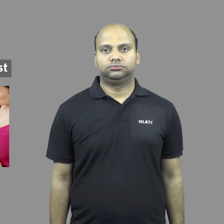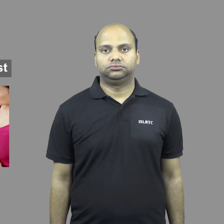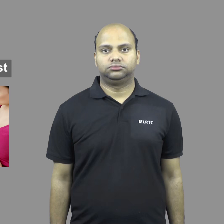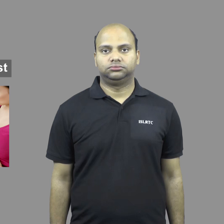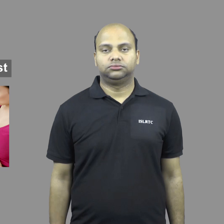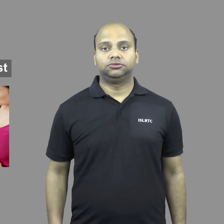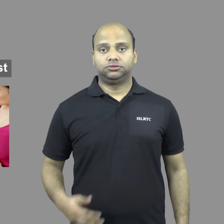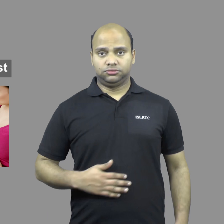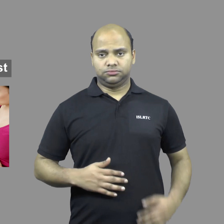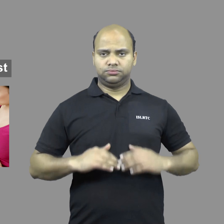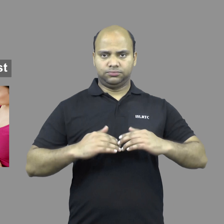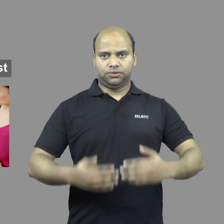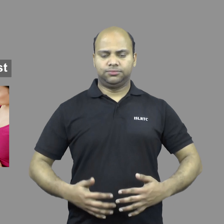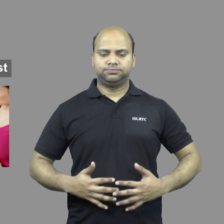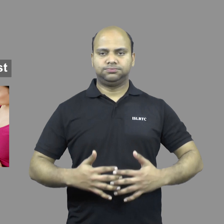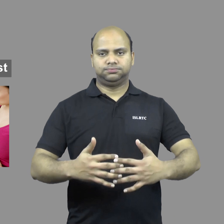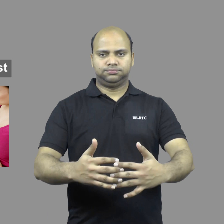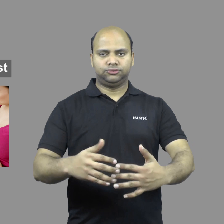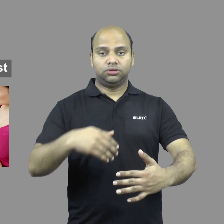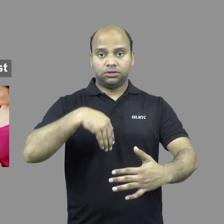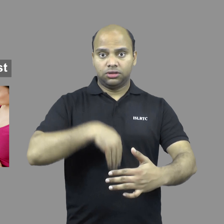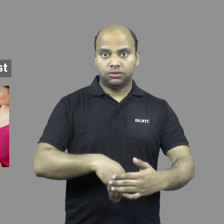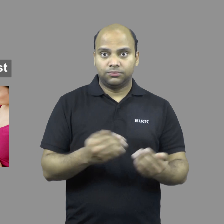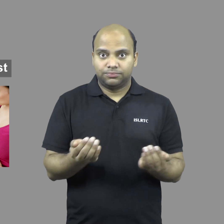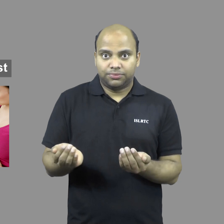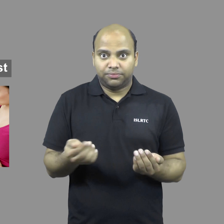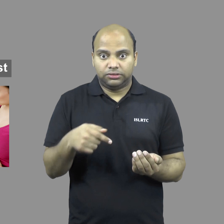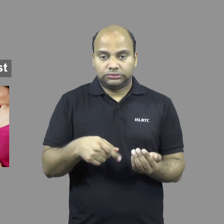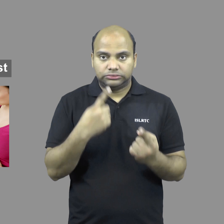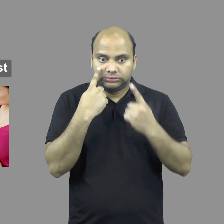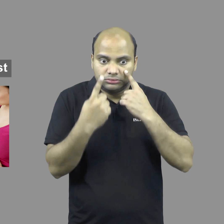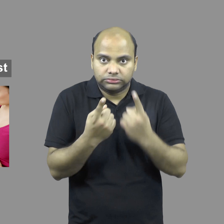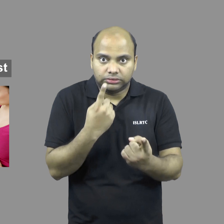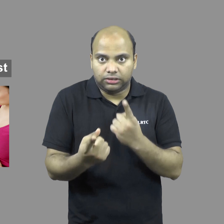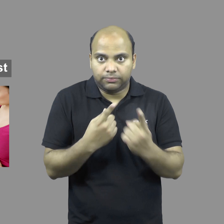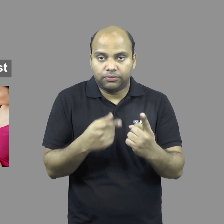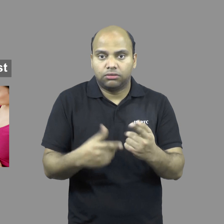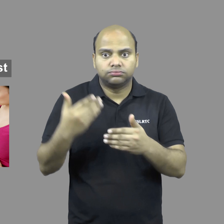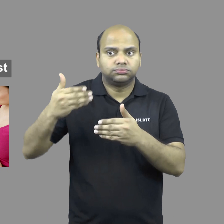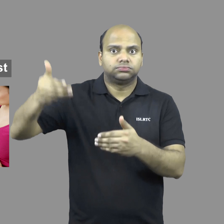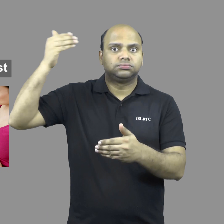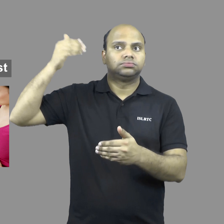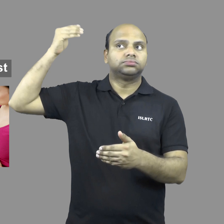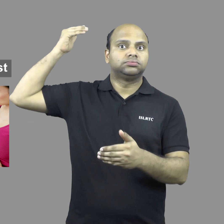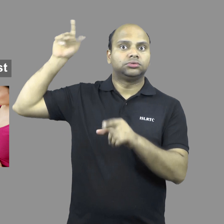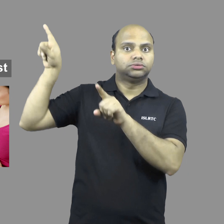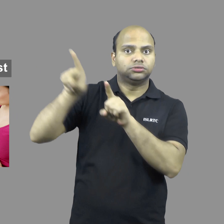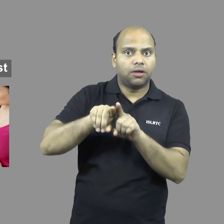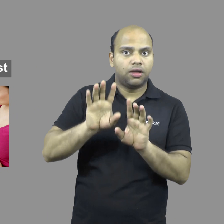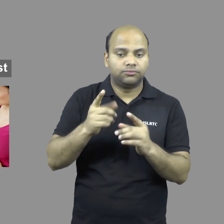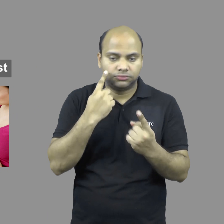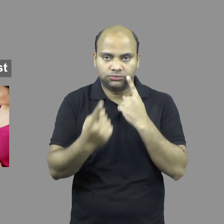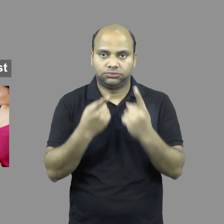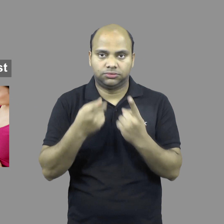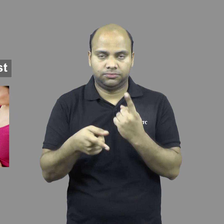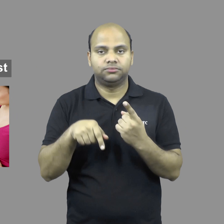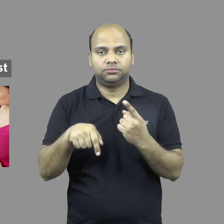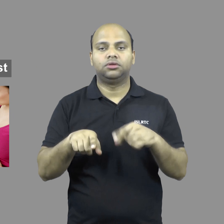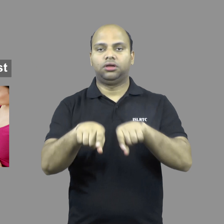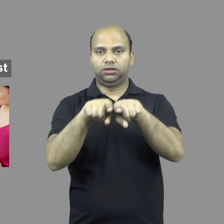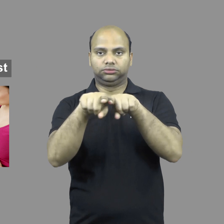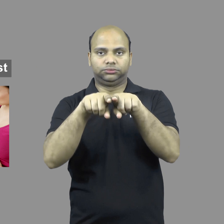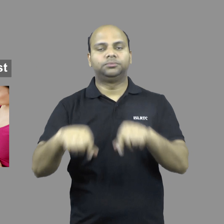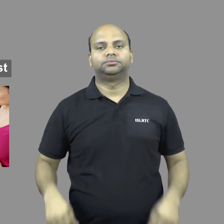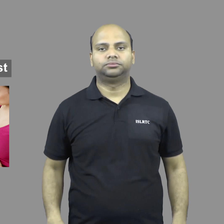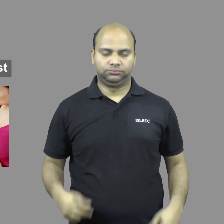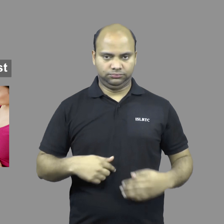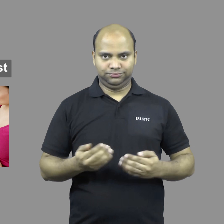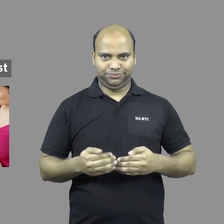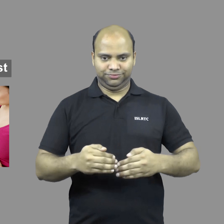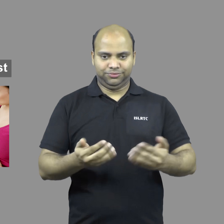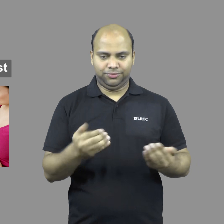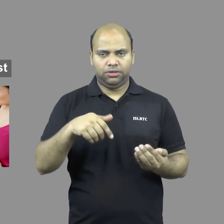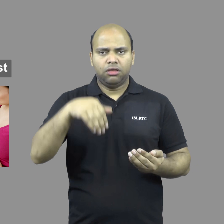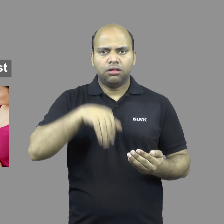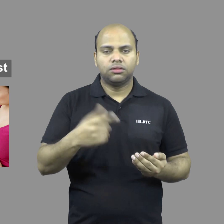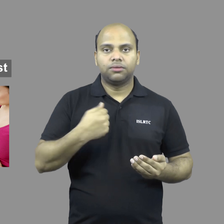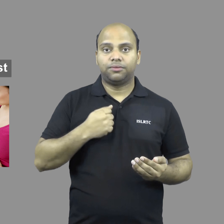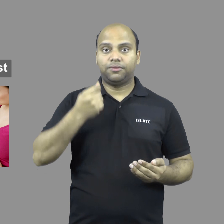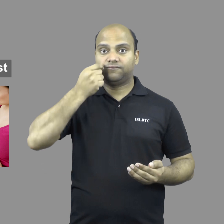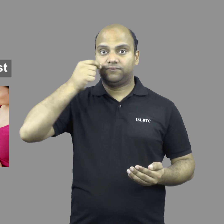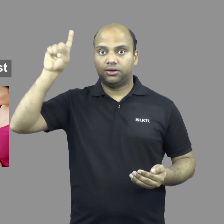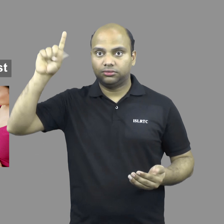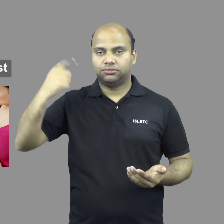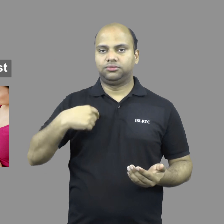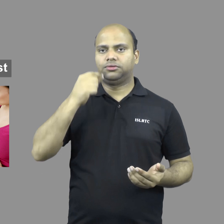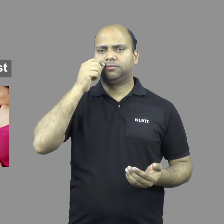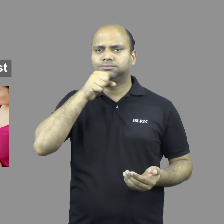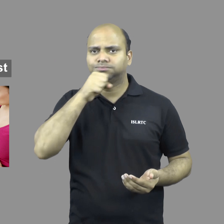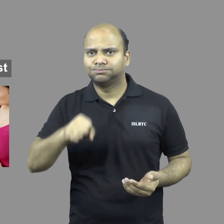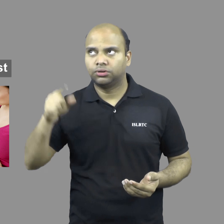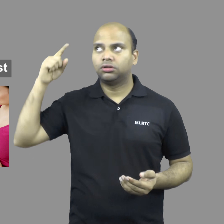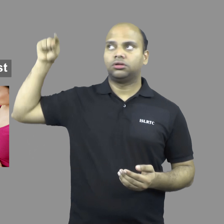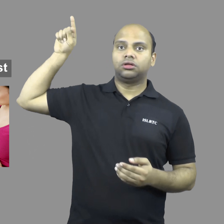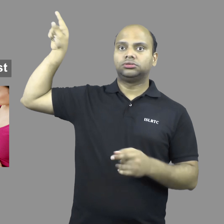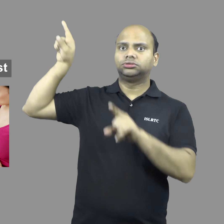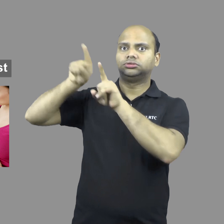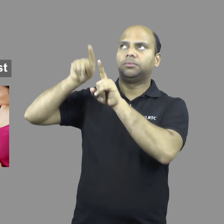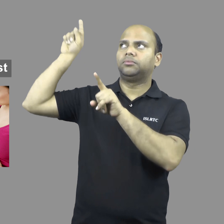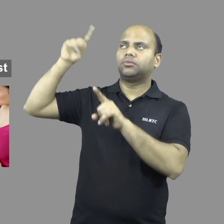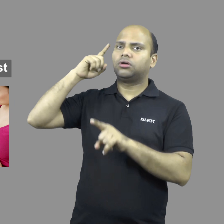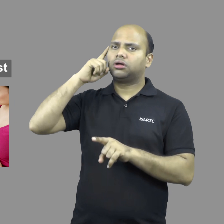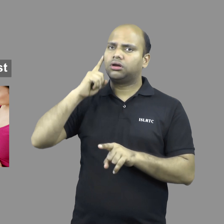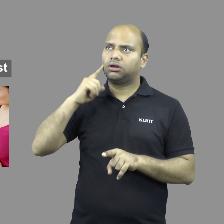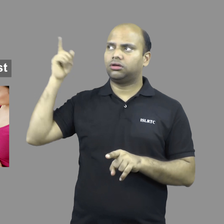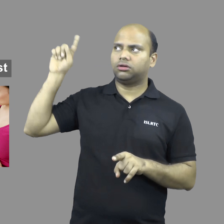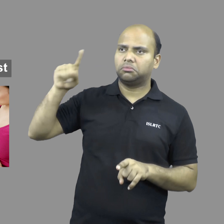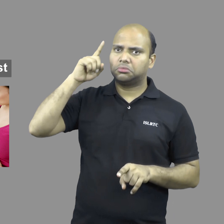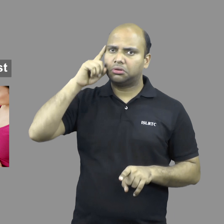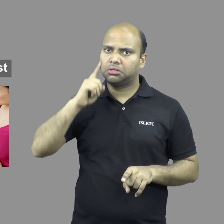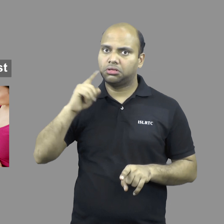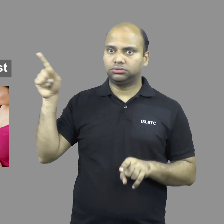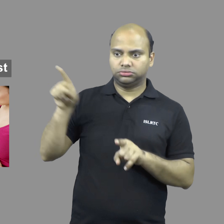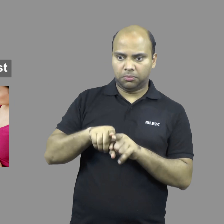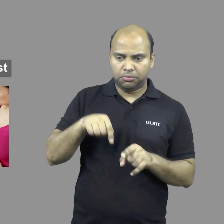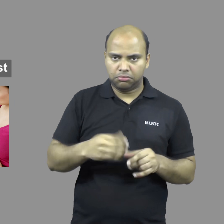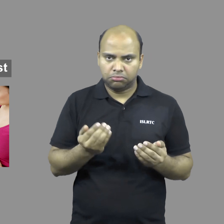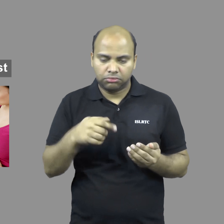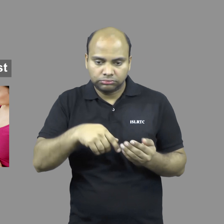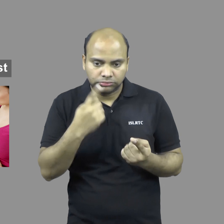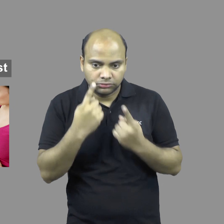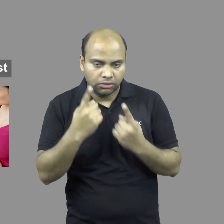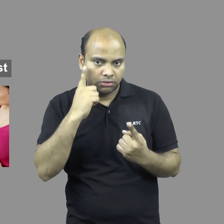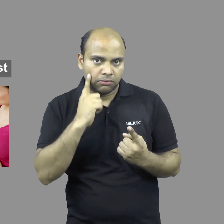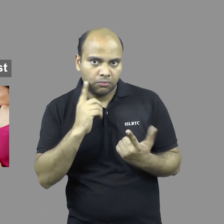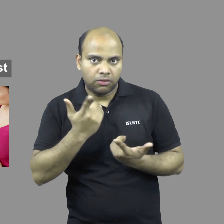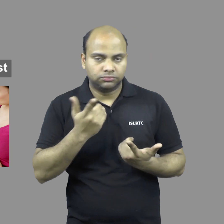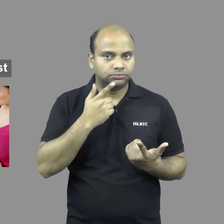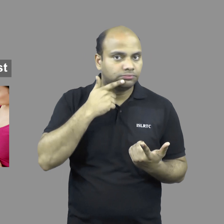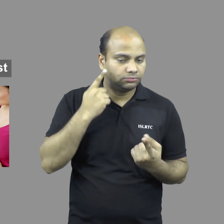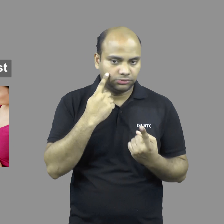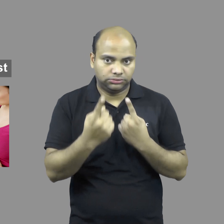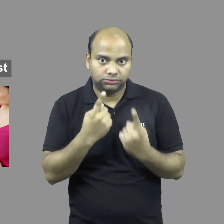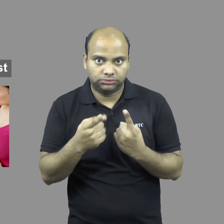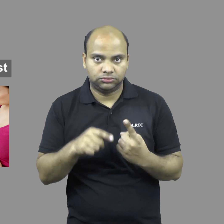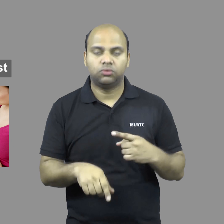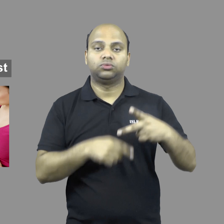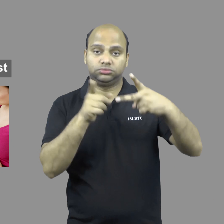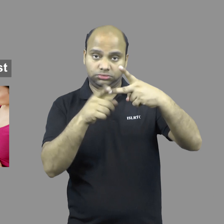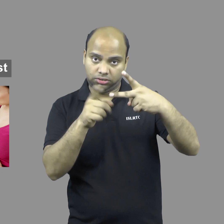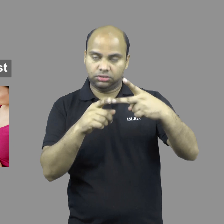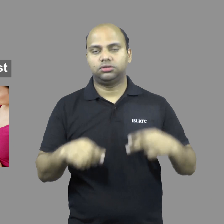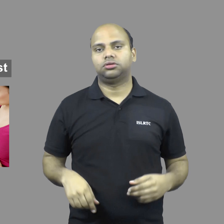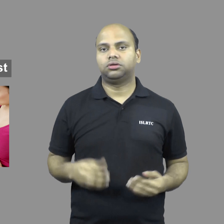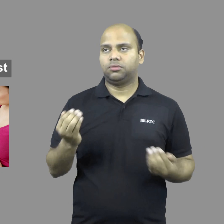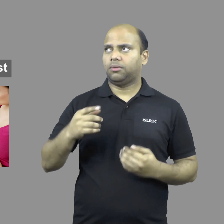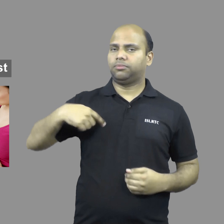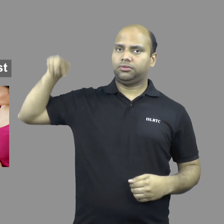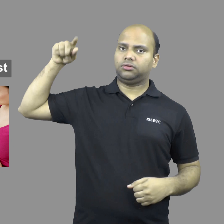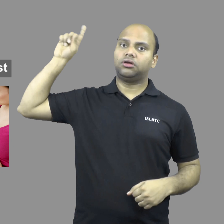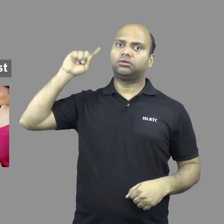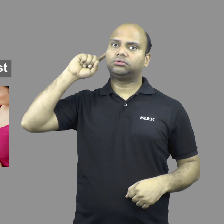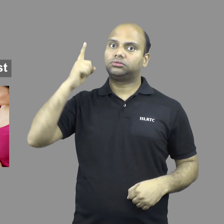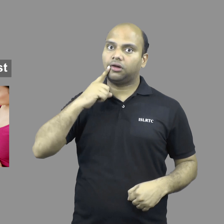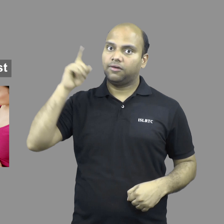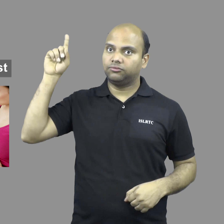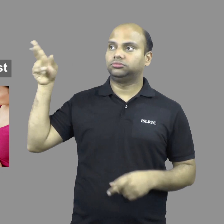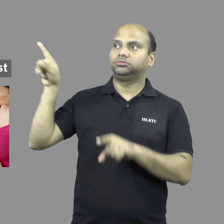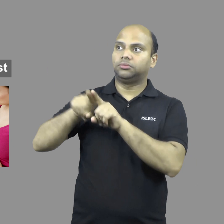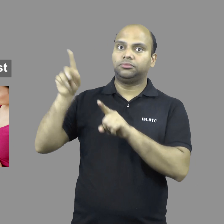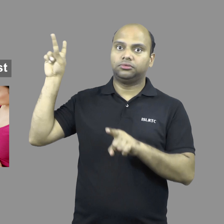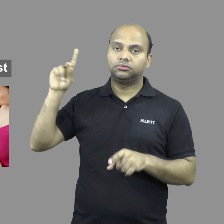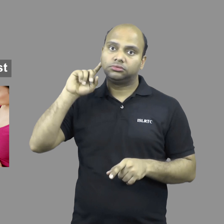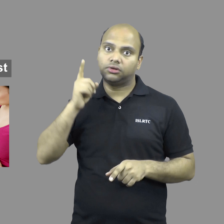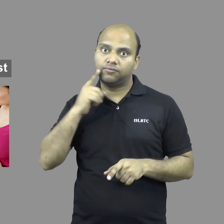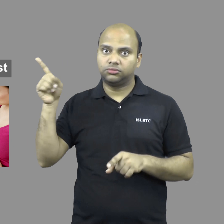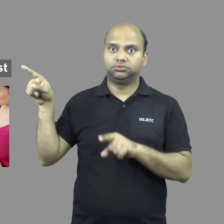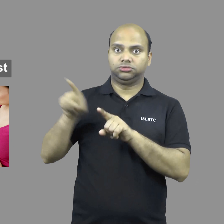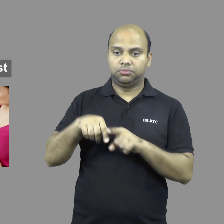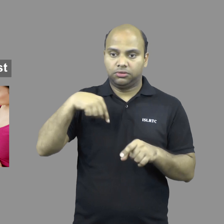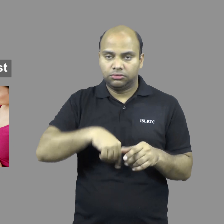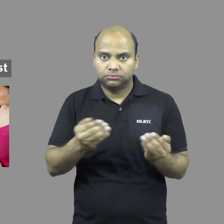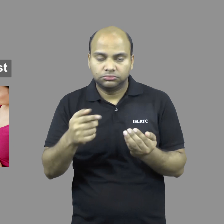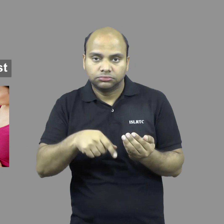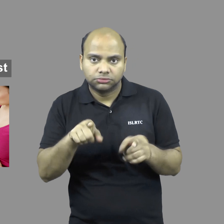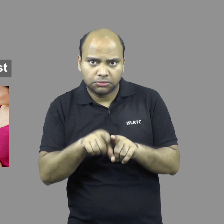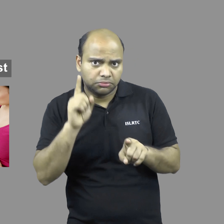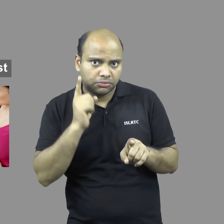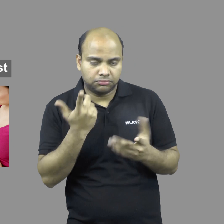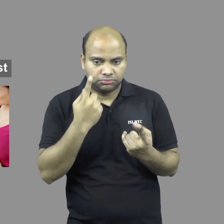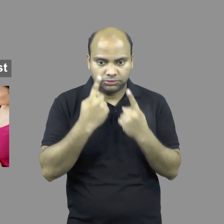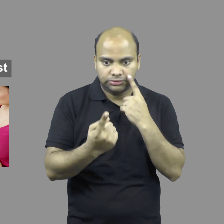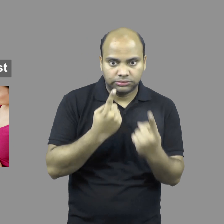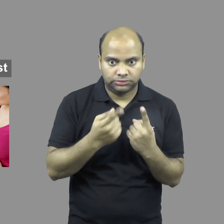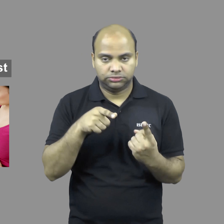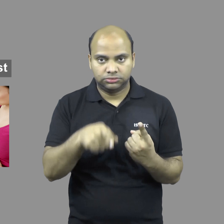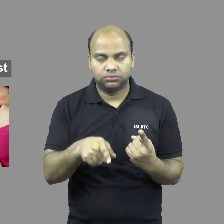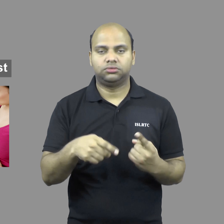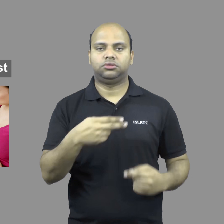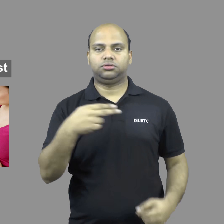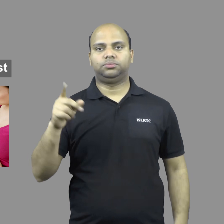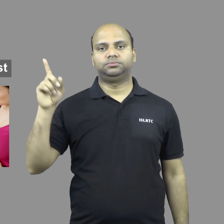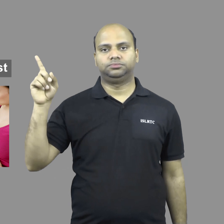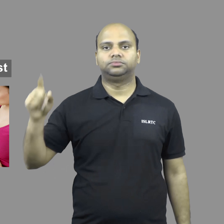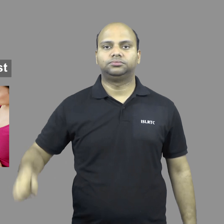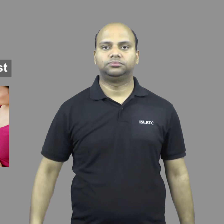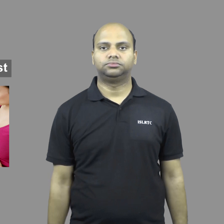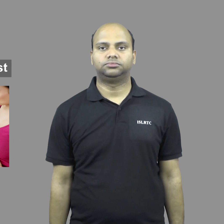Triple-Marker-Test